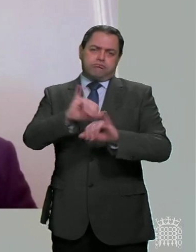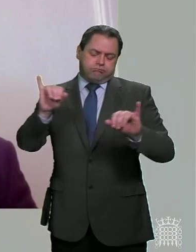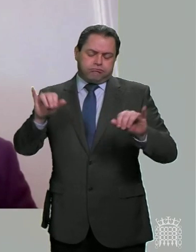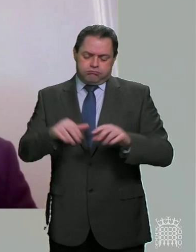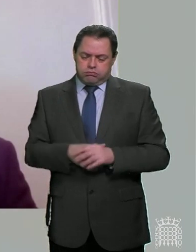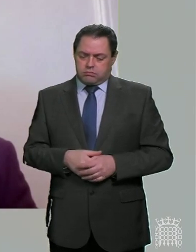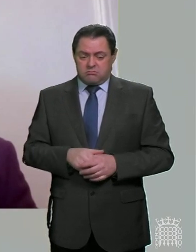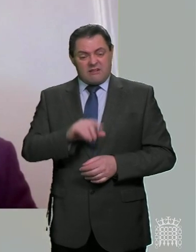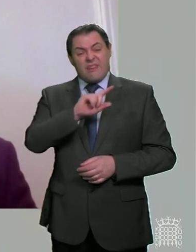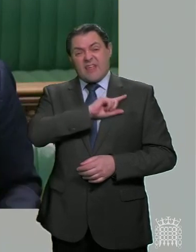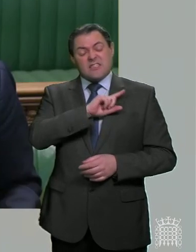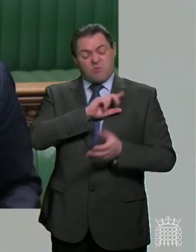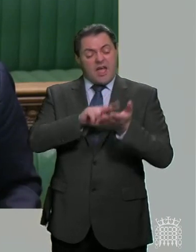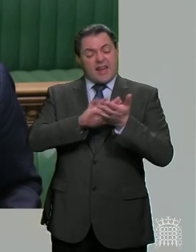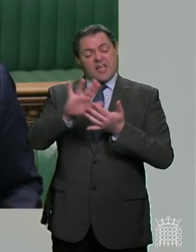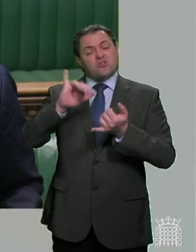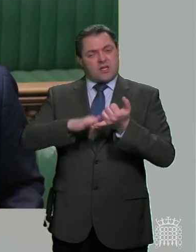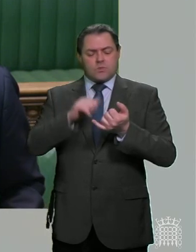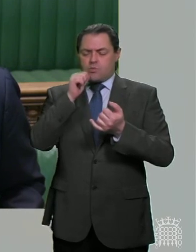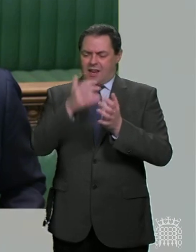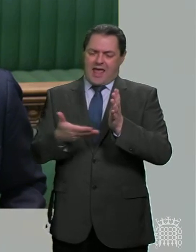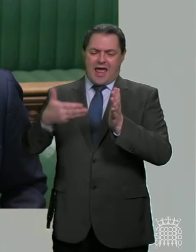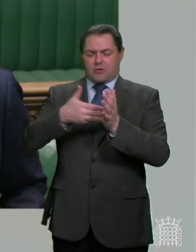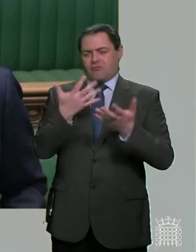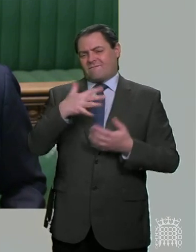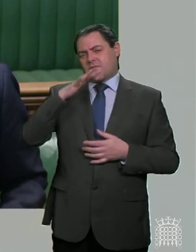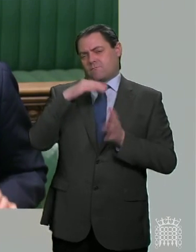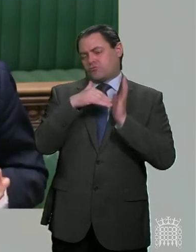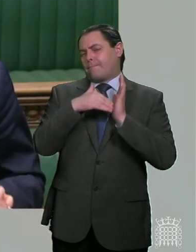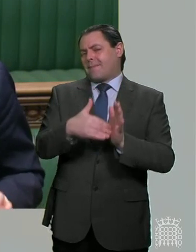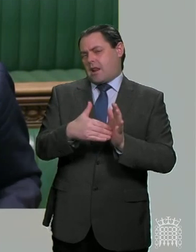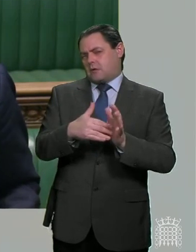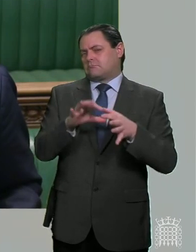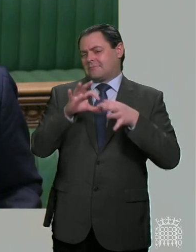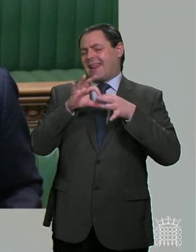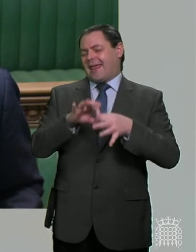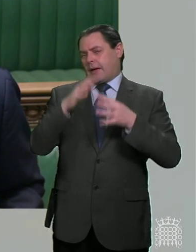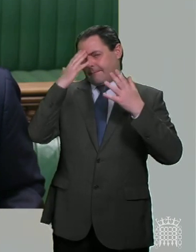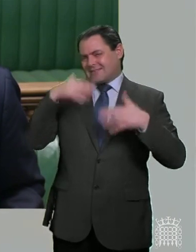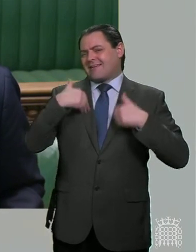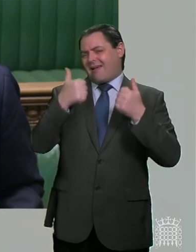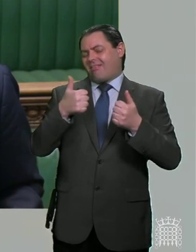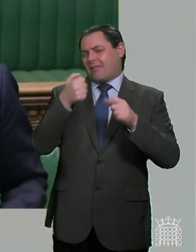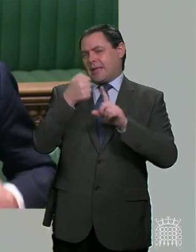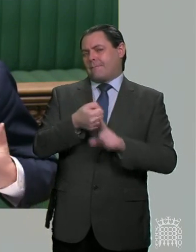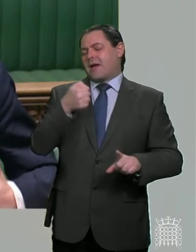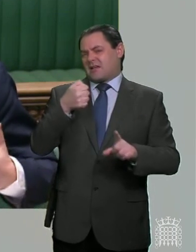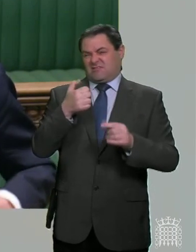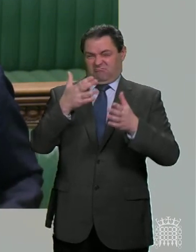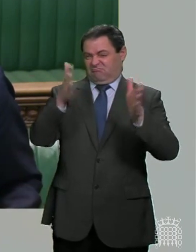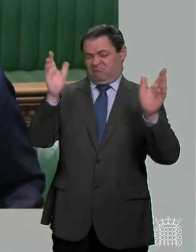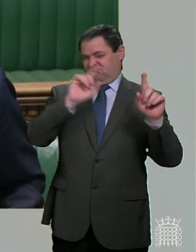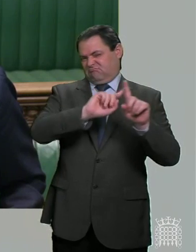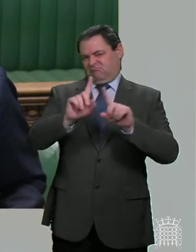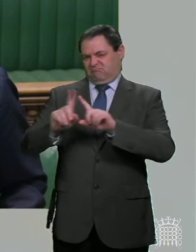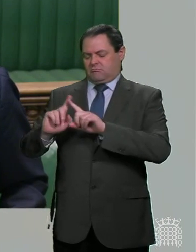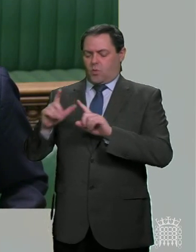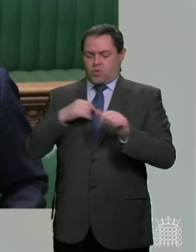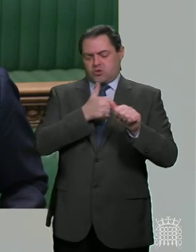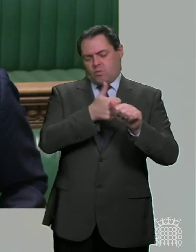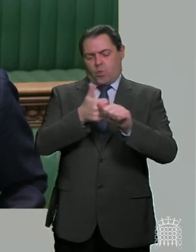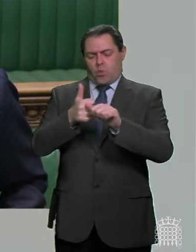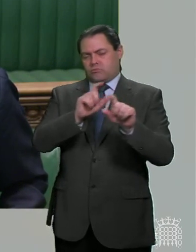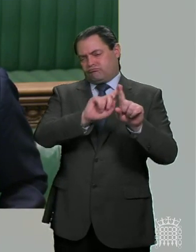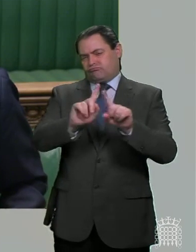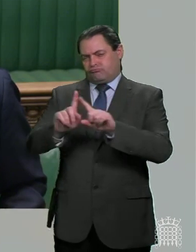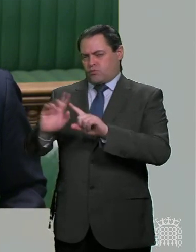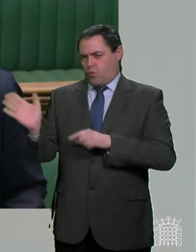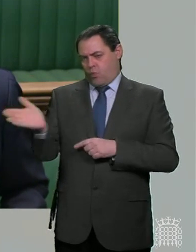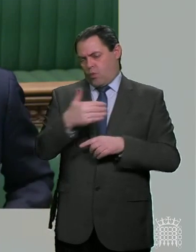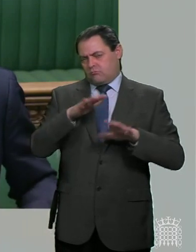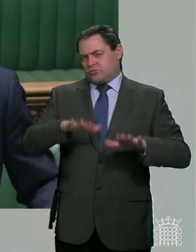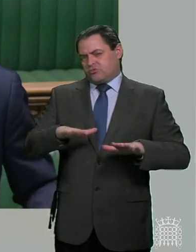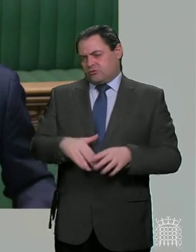That is why the NHS will get an extra £500 million to address those issues and to give more support for the mental health needs.